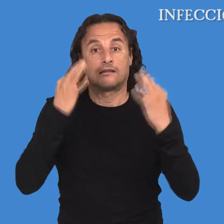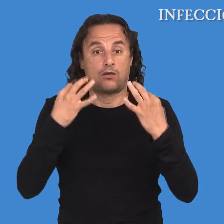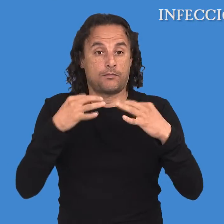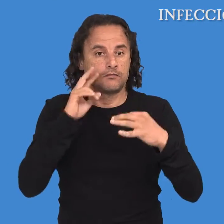normal